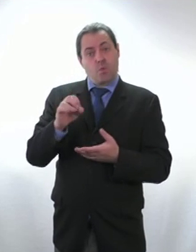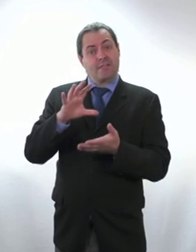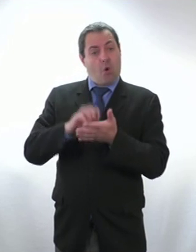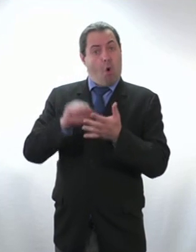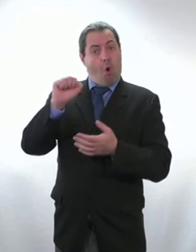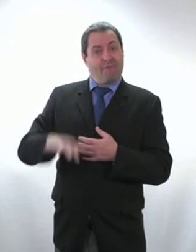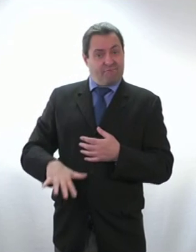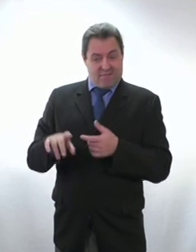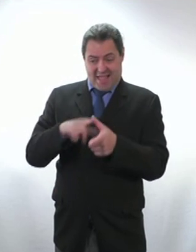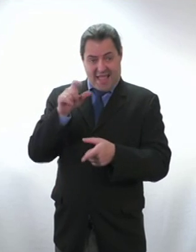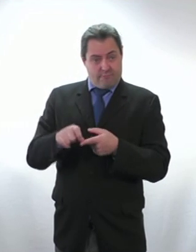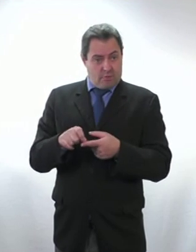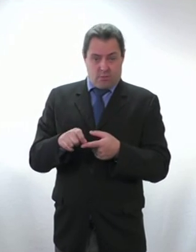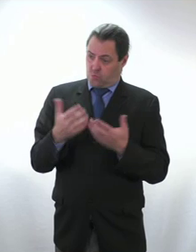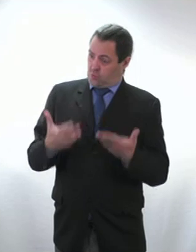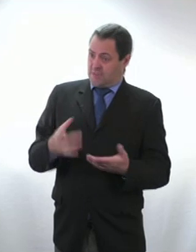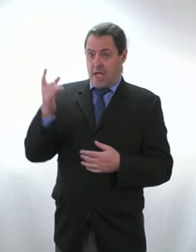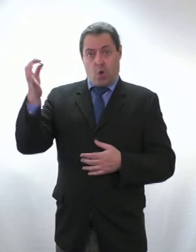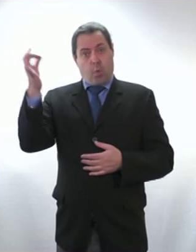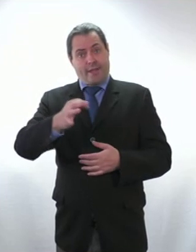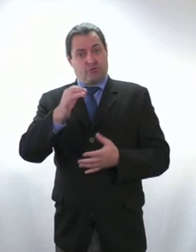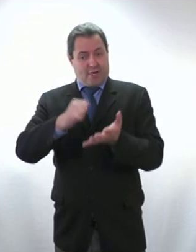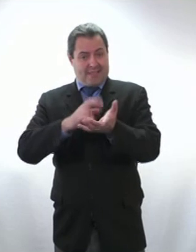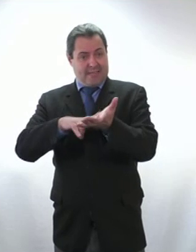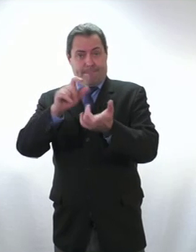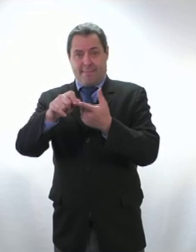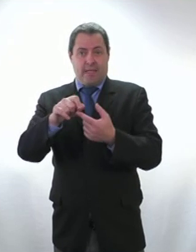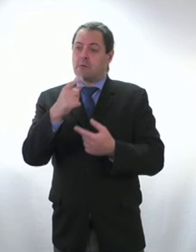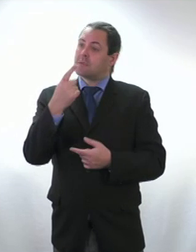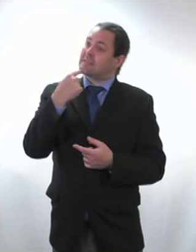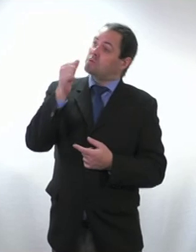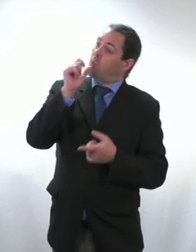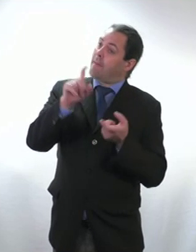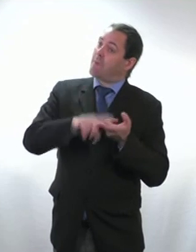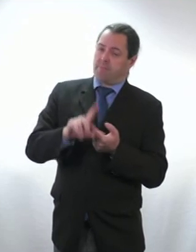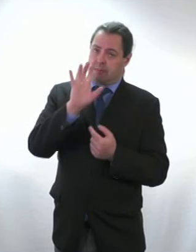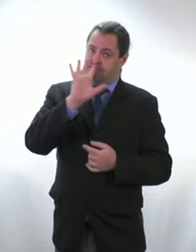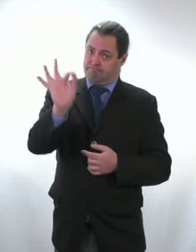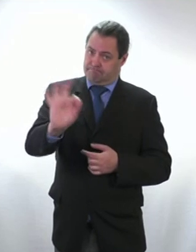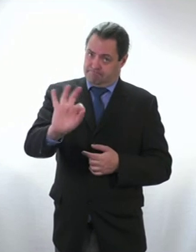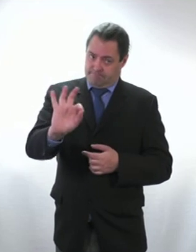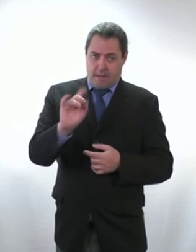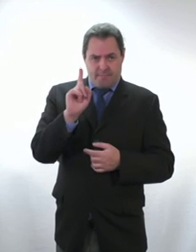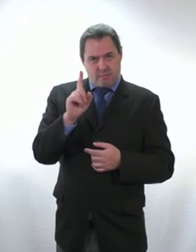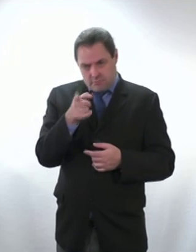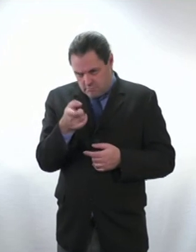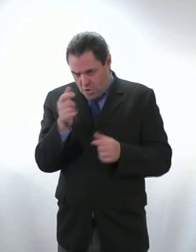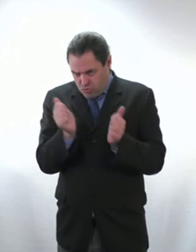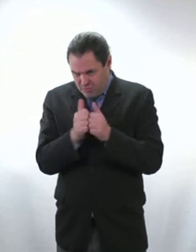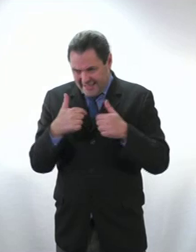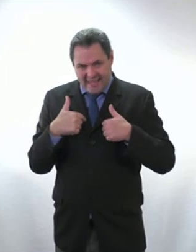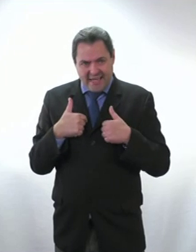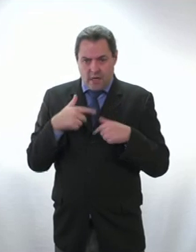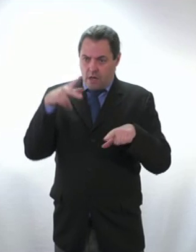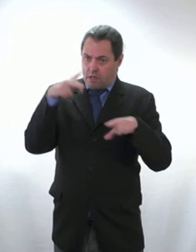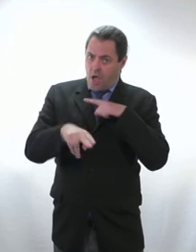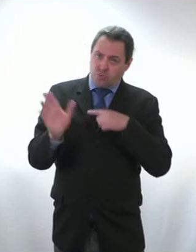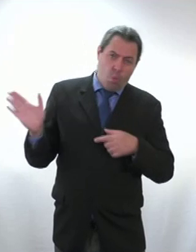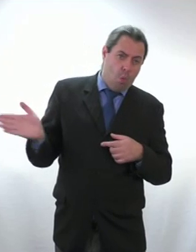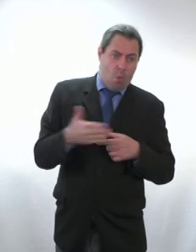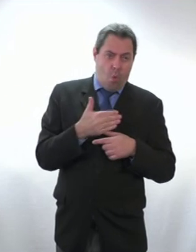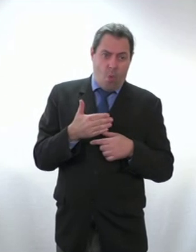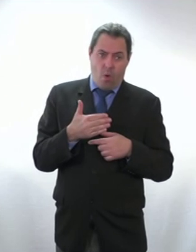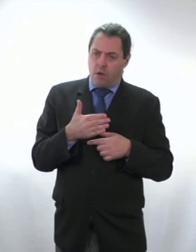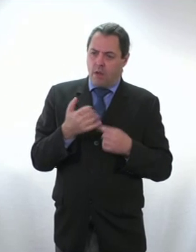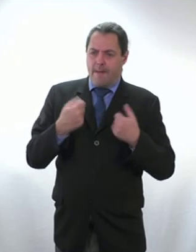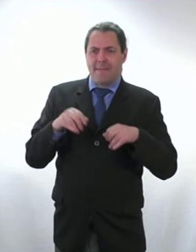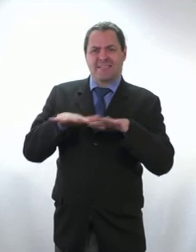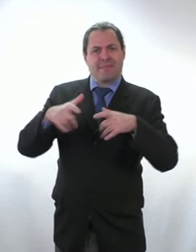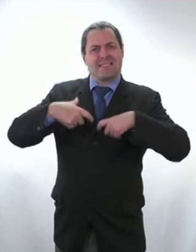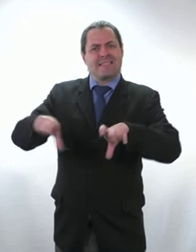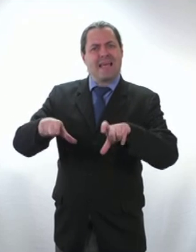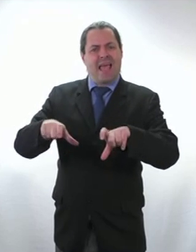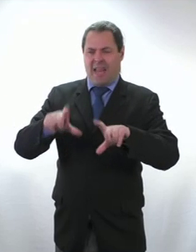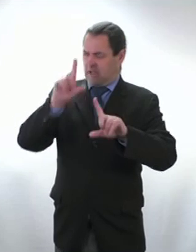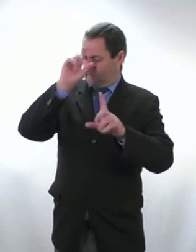The Prime Minister has declined today to commit to making it permanent, but will he at least agree with me that it would be unthinkable to cut everyone’s benefit before the pandemic is over?